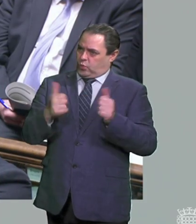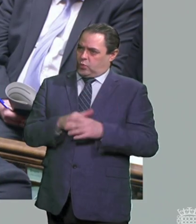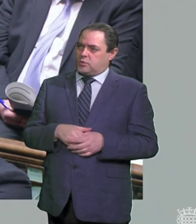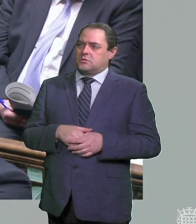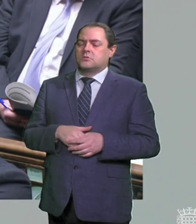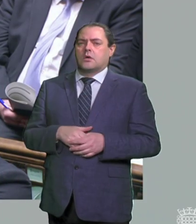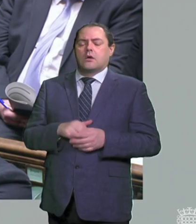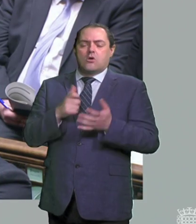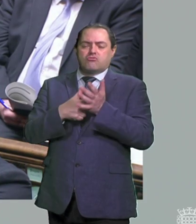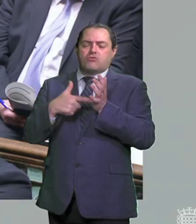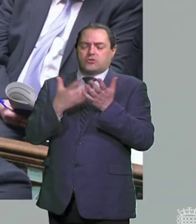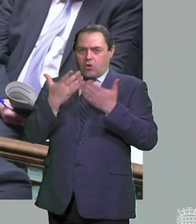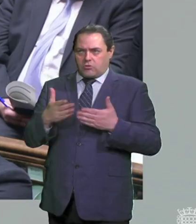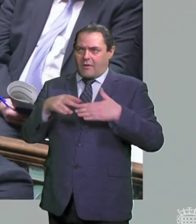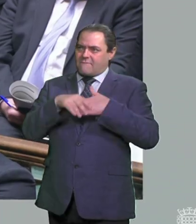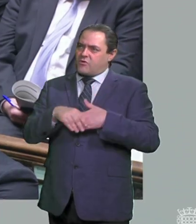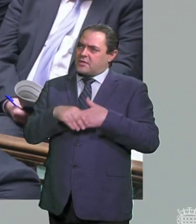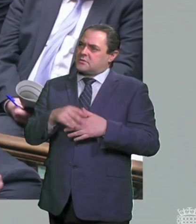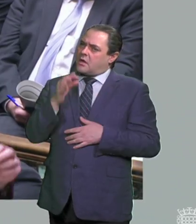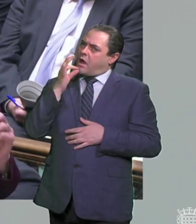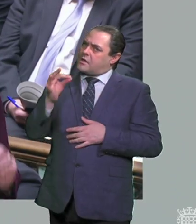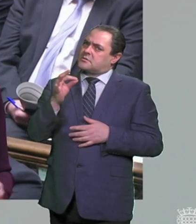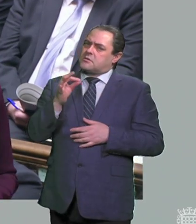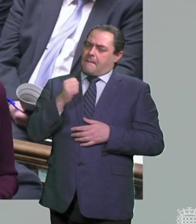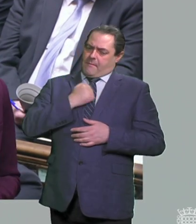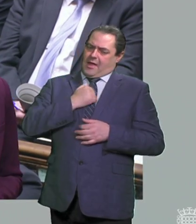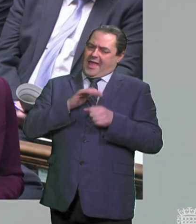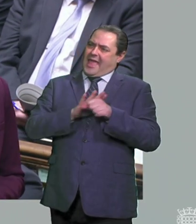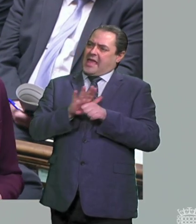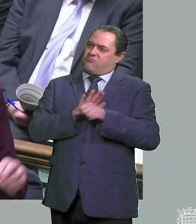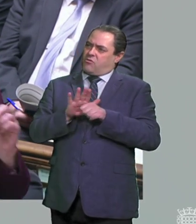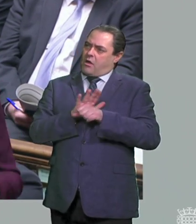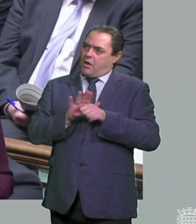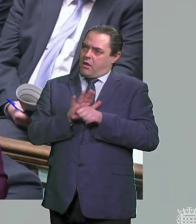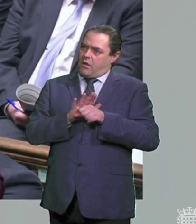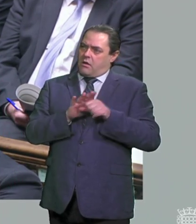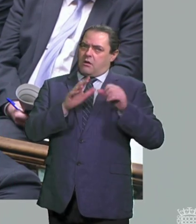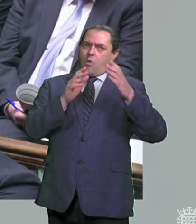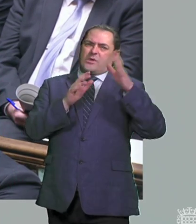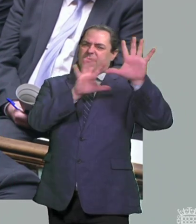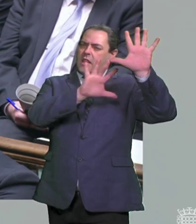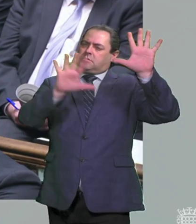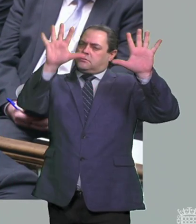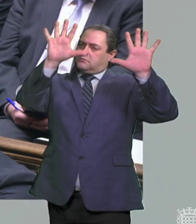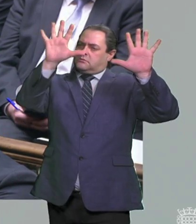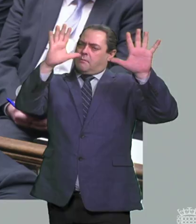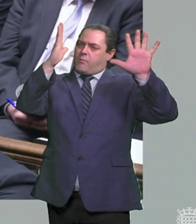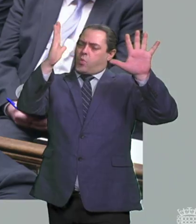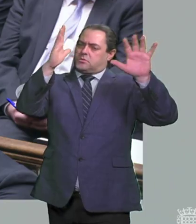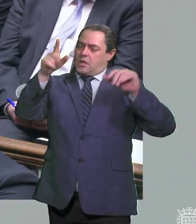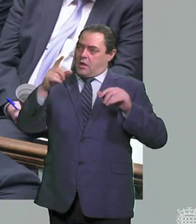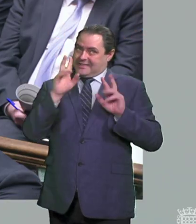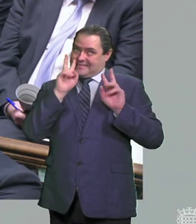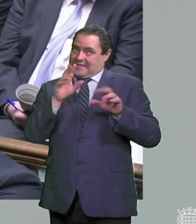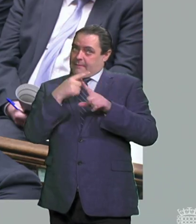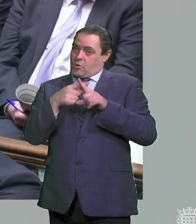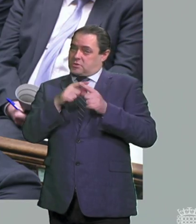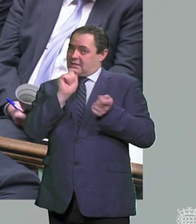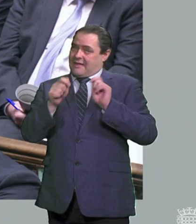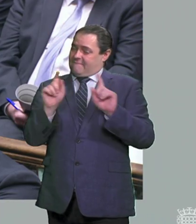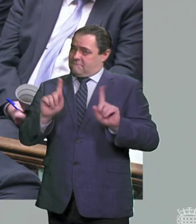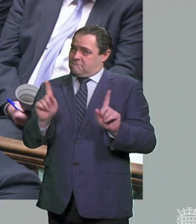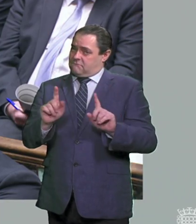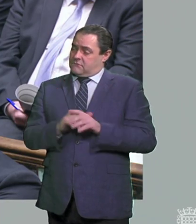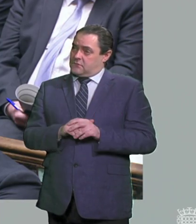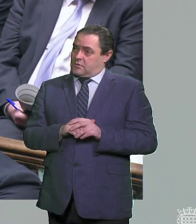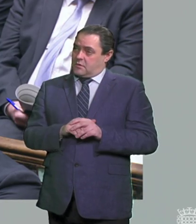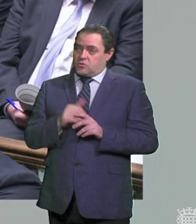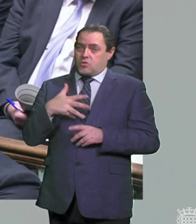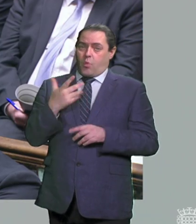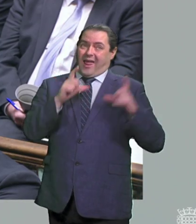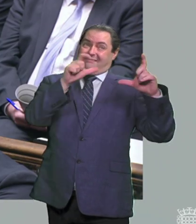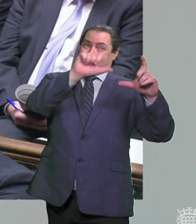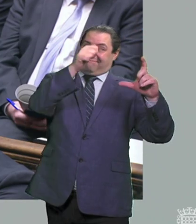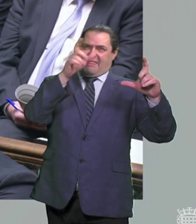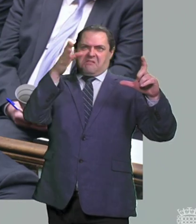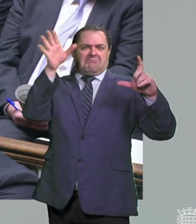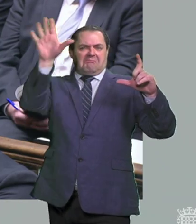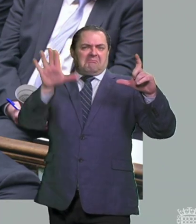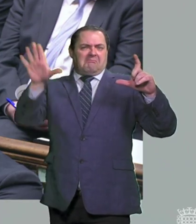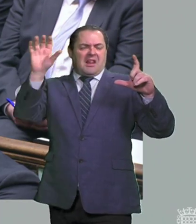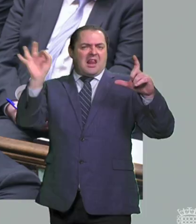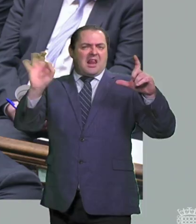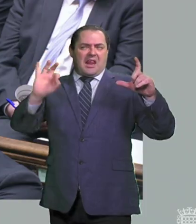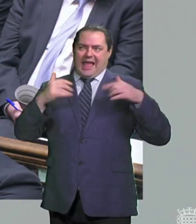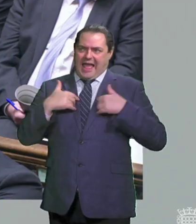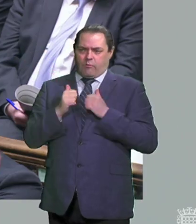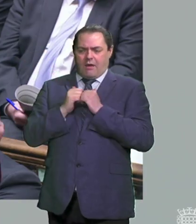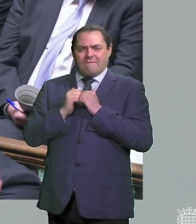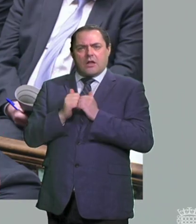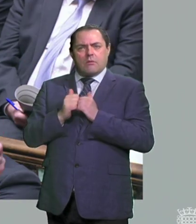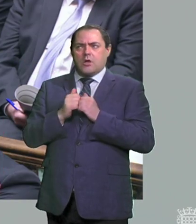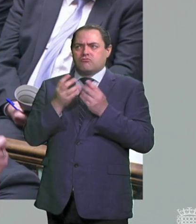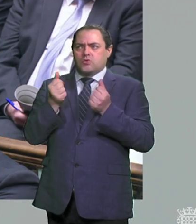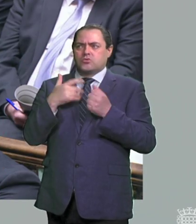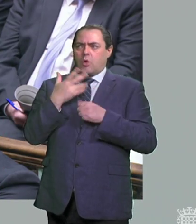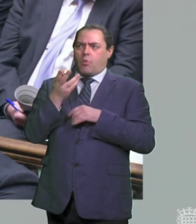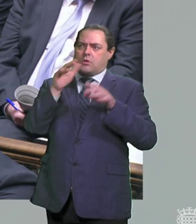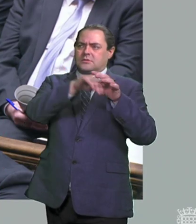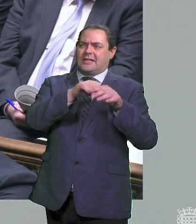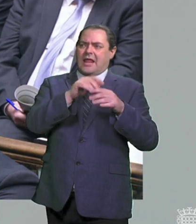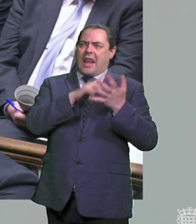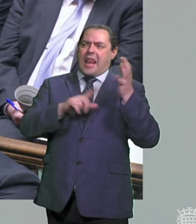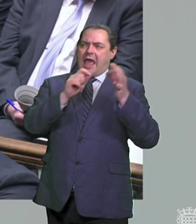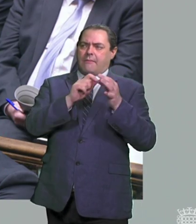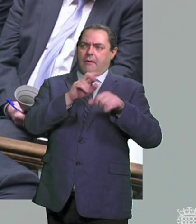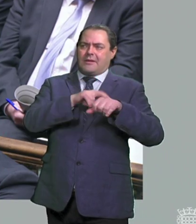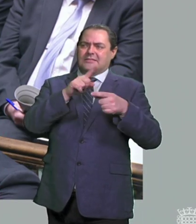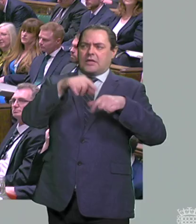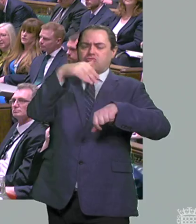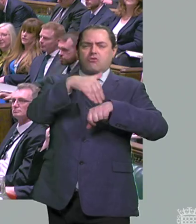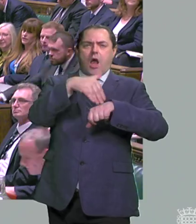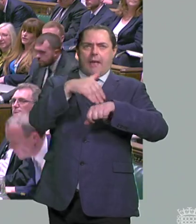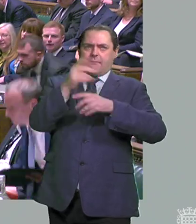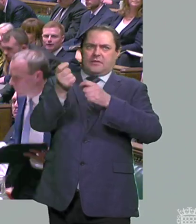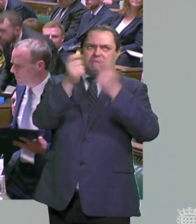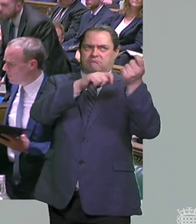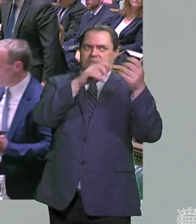Will my right honourable Friend outline how communities on the periphery of the west midlands, such as those in my constituency, will see and feel the positive difference this will bring, so that we do not simply see the Labour police and crime commissioner redirecting our valuable resources into other parts of the west midlands?